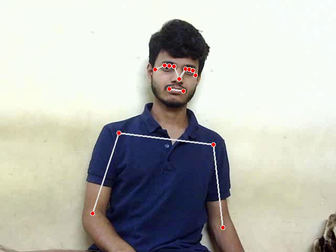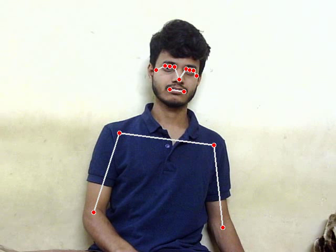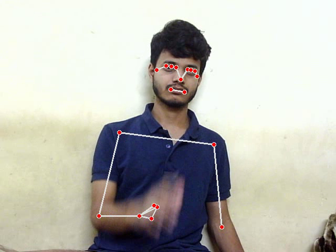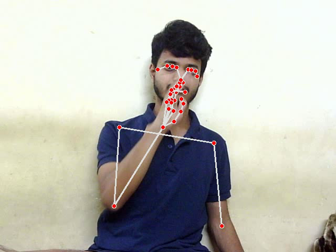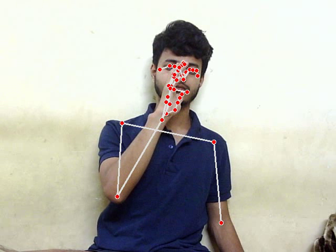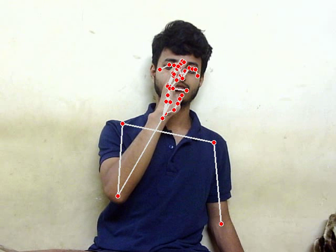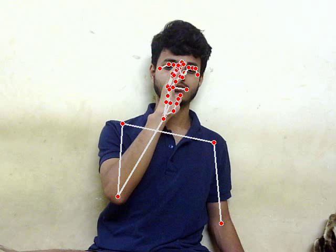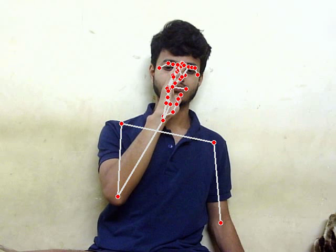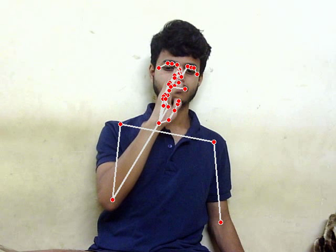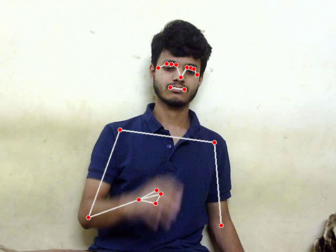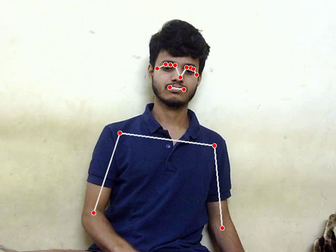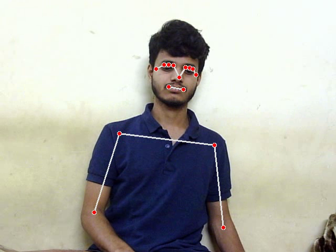mother